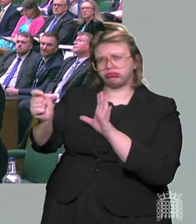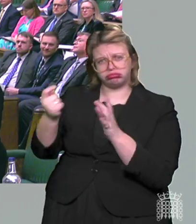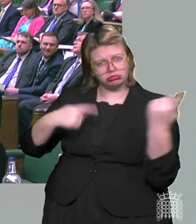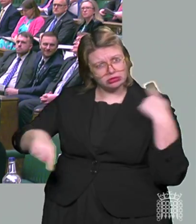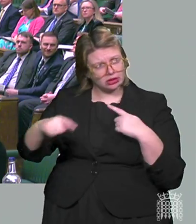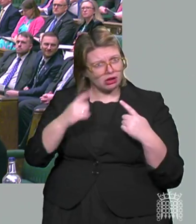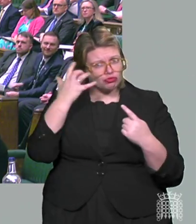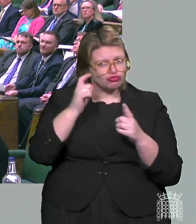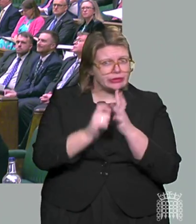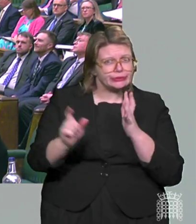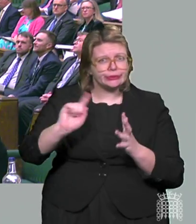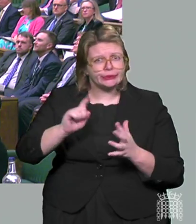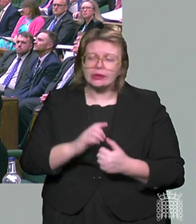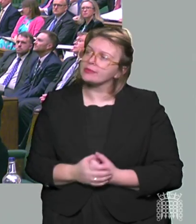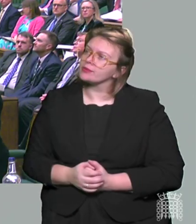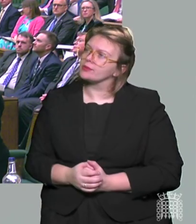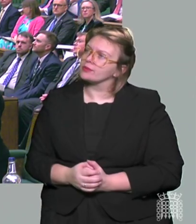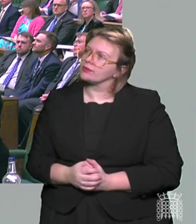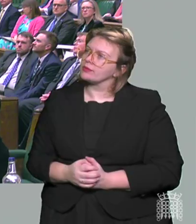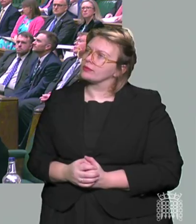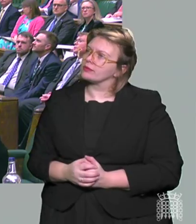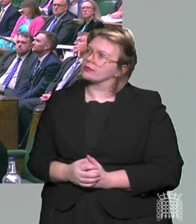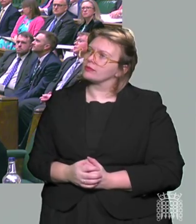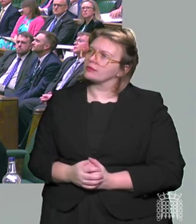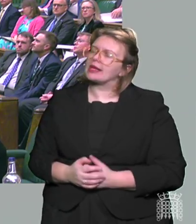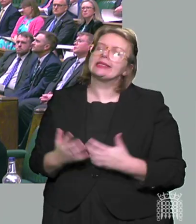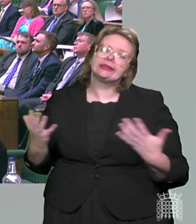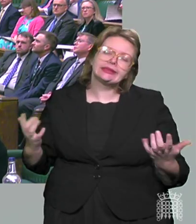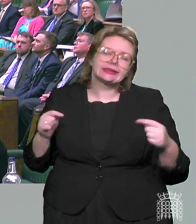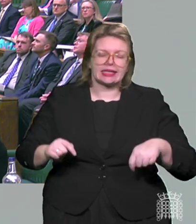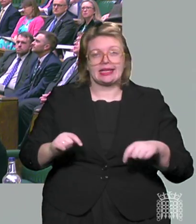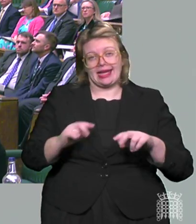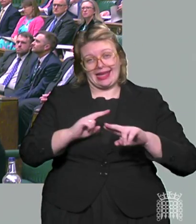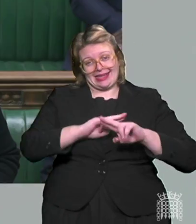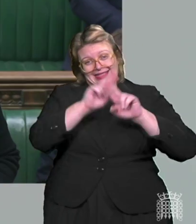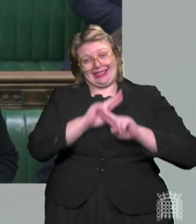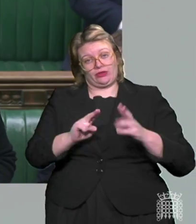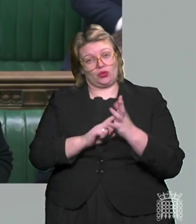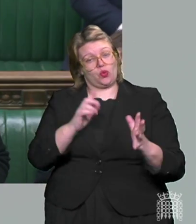The crime of aggression is one of the most significant in international criminal law.